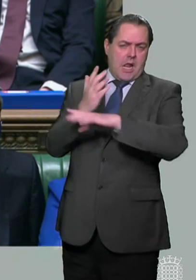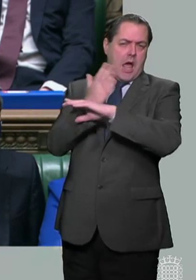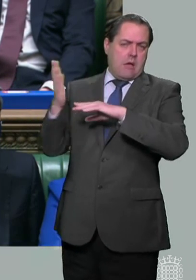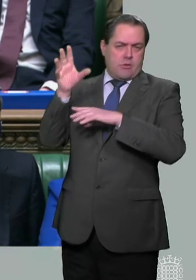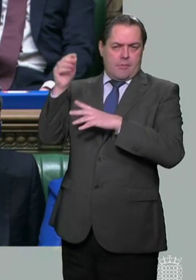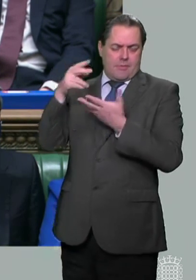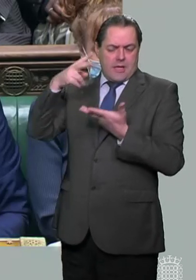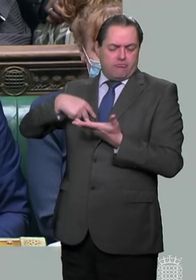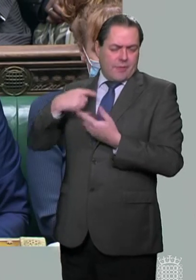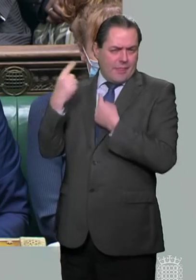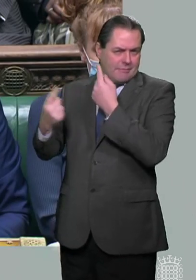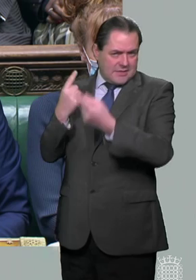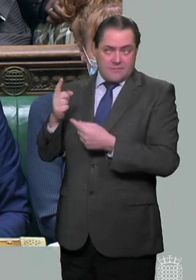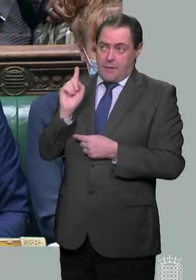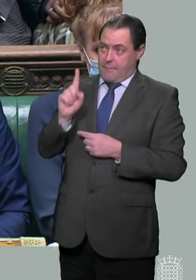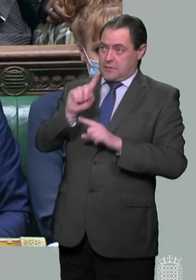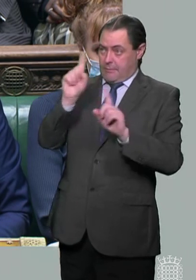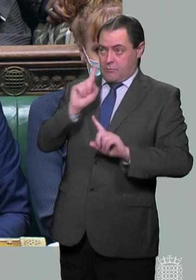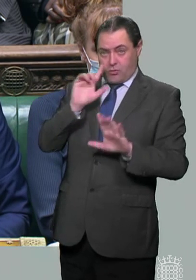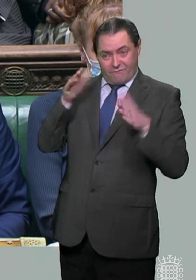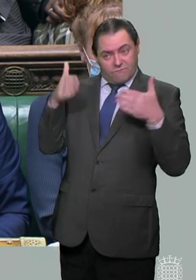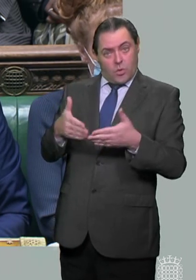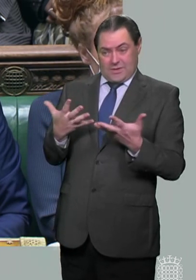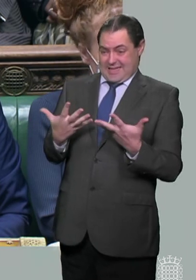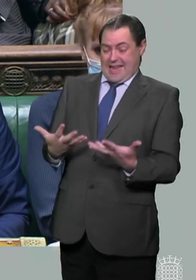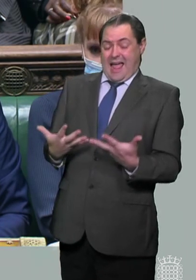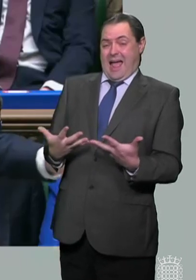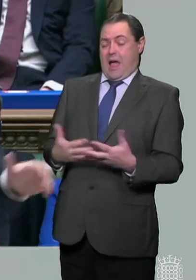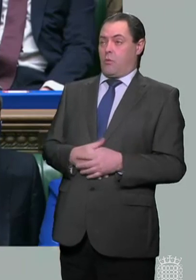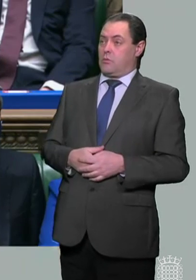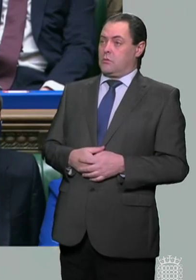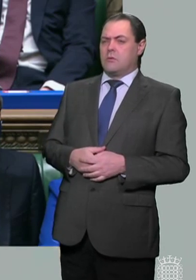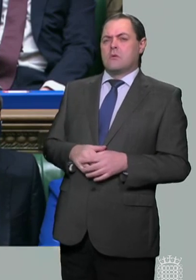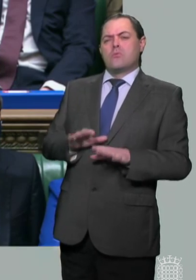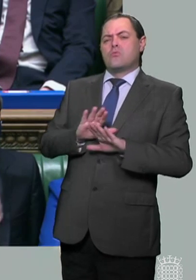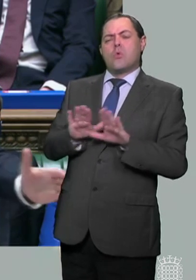What people should not do is lose focus on what we are trying to do now.